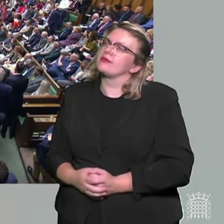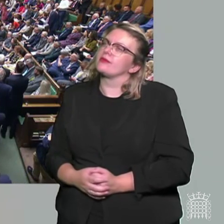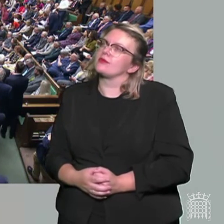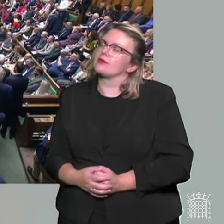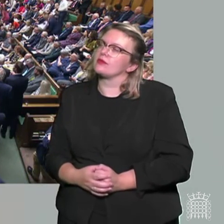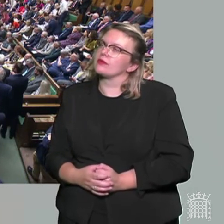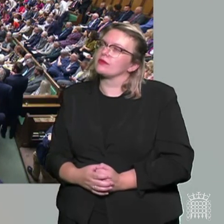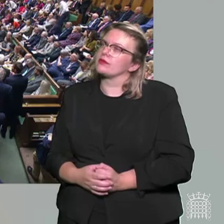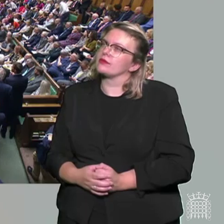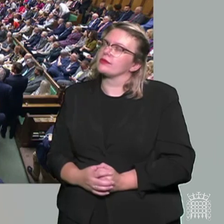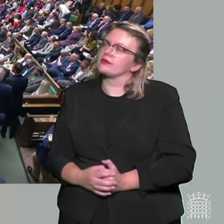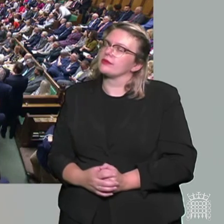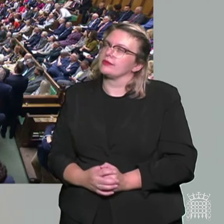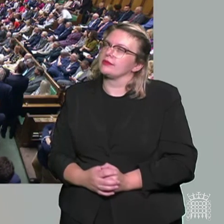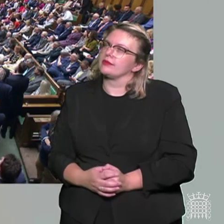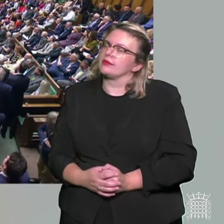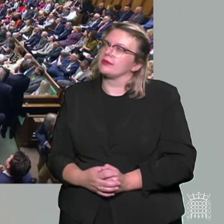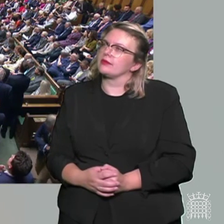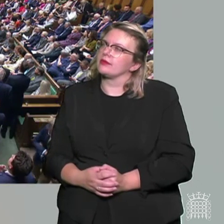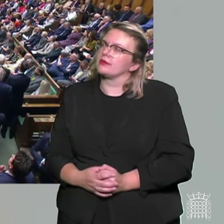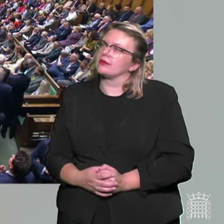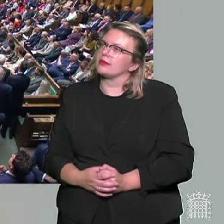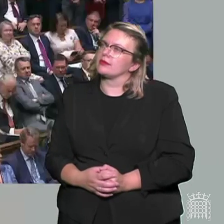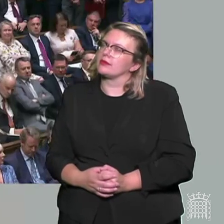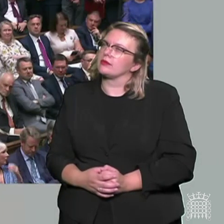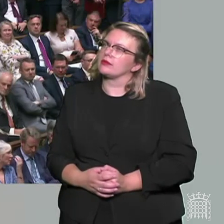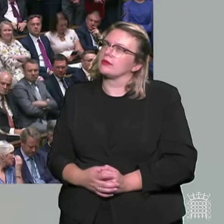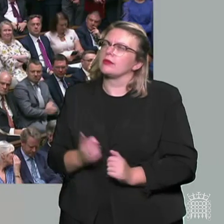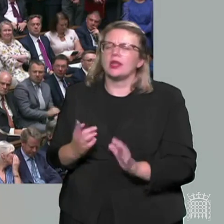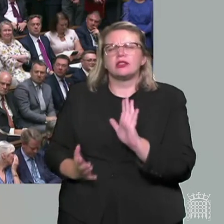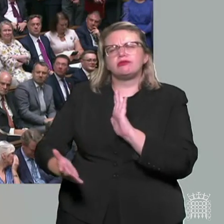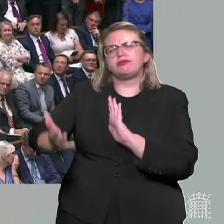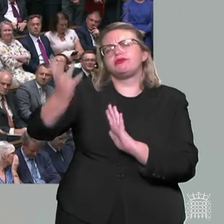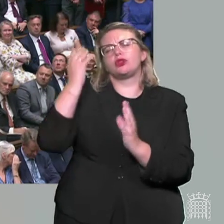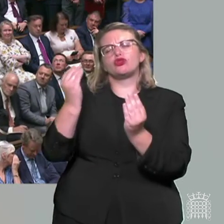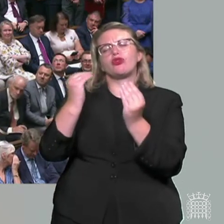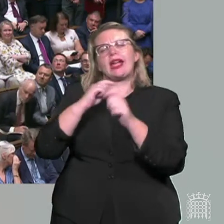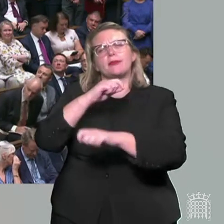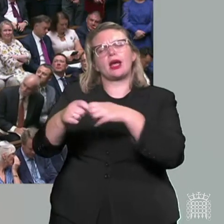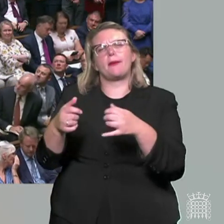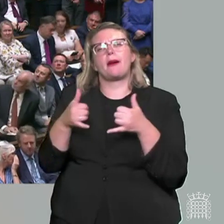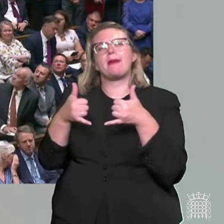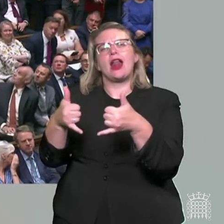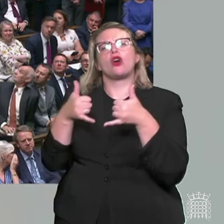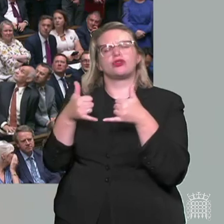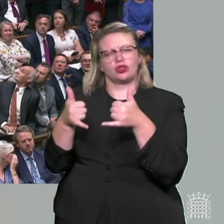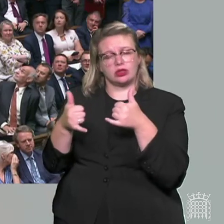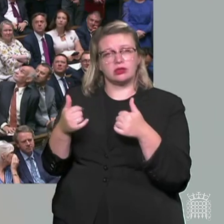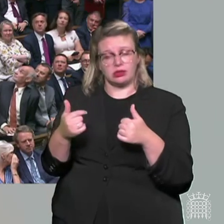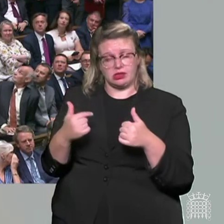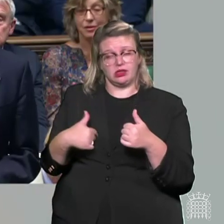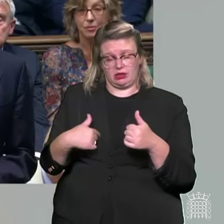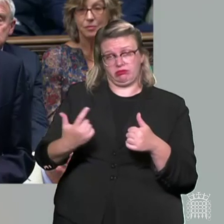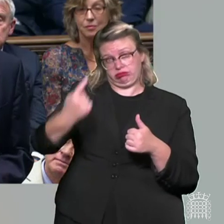A long time ago, when I trained as a pilot, I had the luxury of being able to fly around turbulent storms.